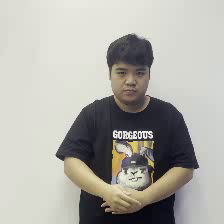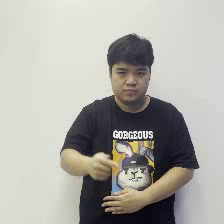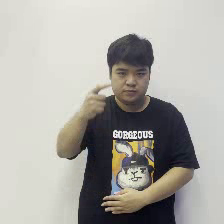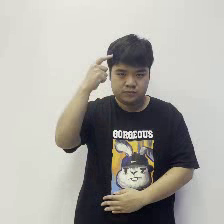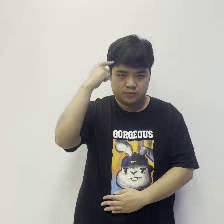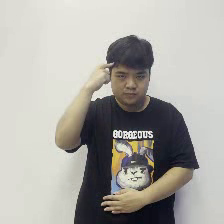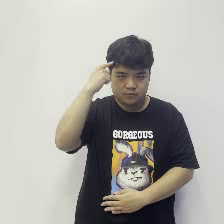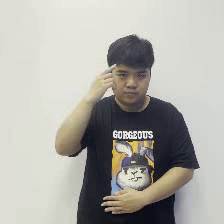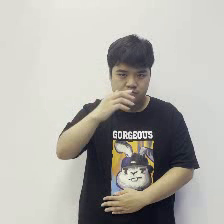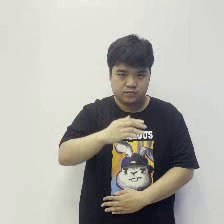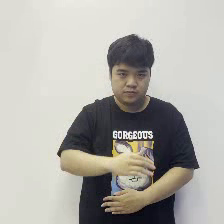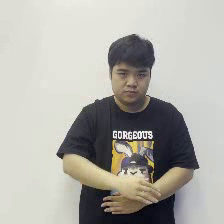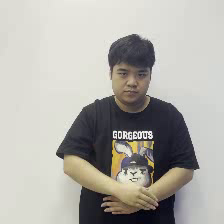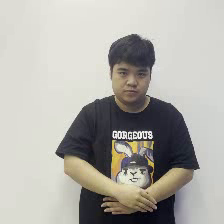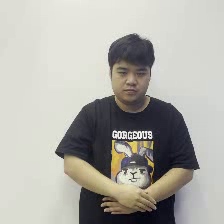Đầu